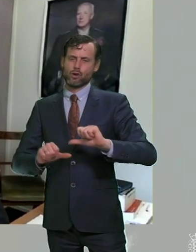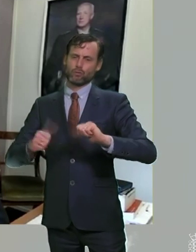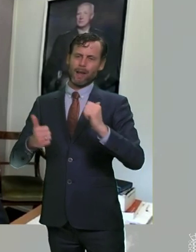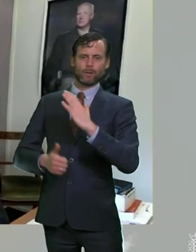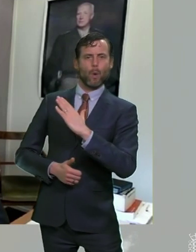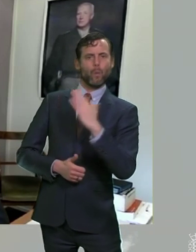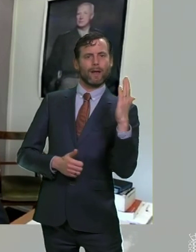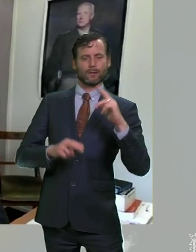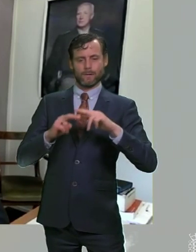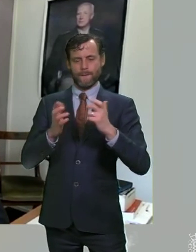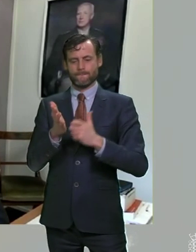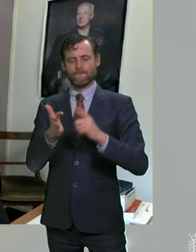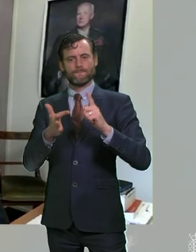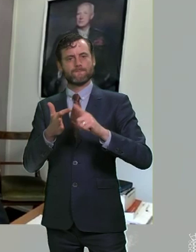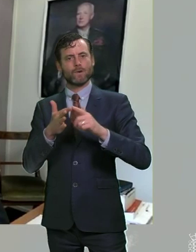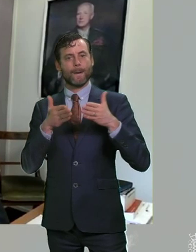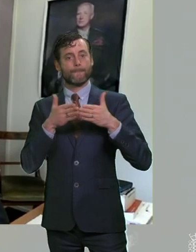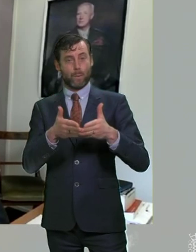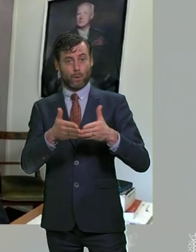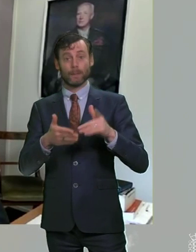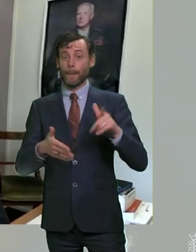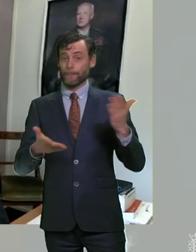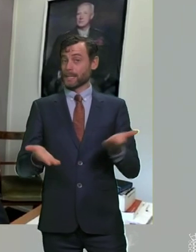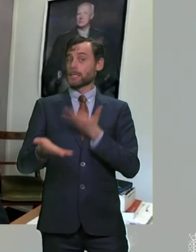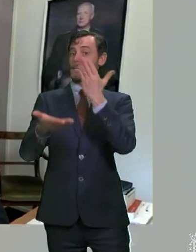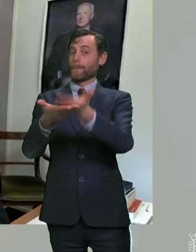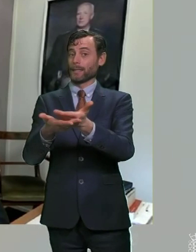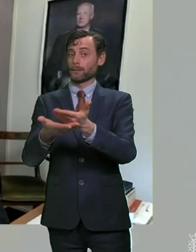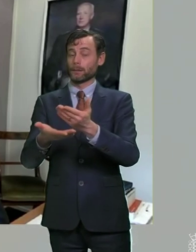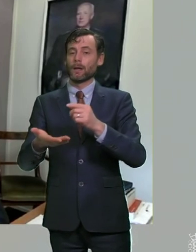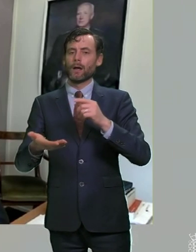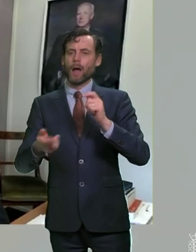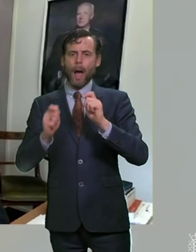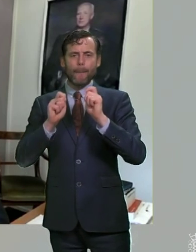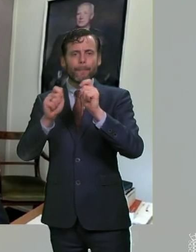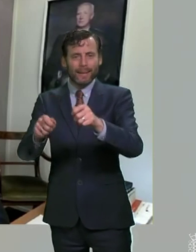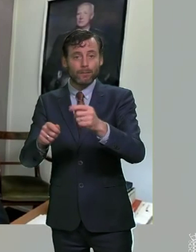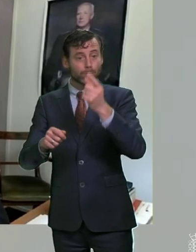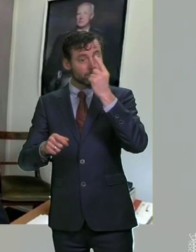The West of England Mayor, Tim Bowles, has submitted a bid that could create 50,000 jobs in the region.